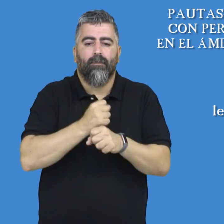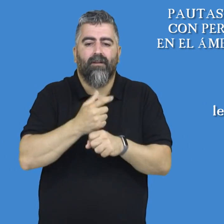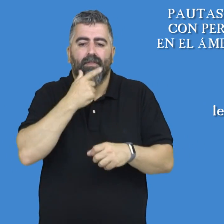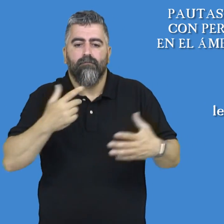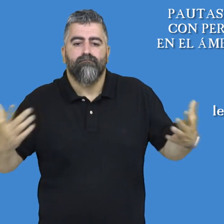fácil